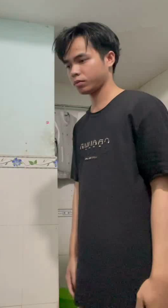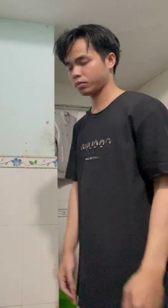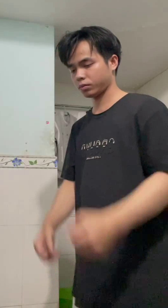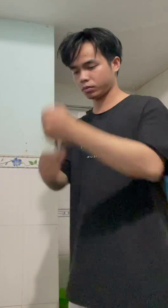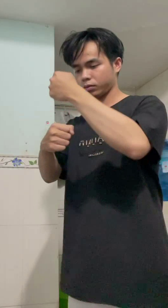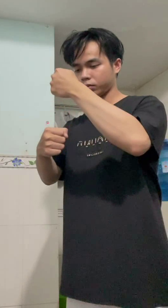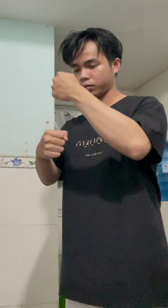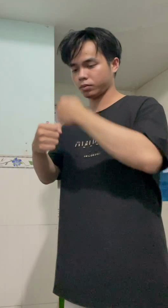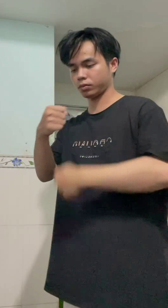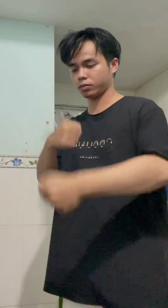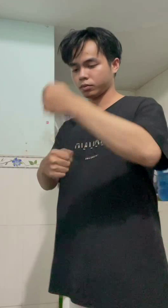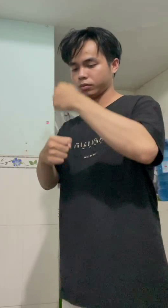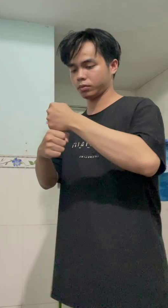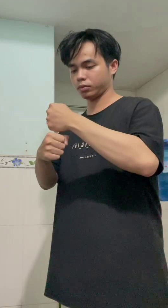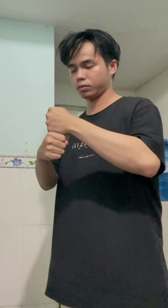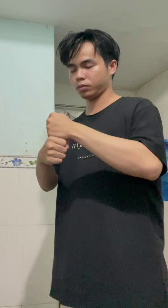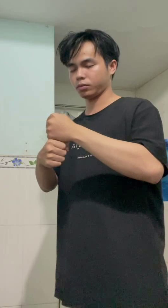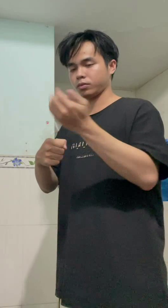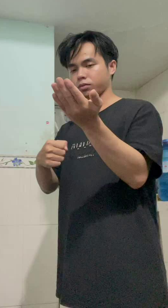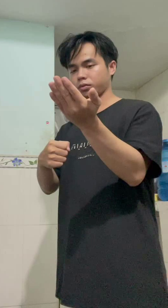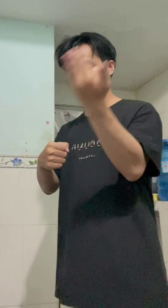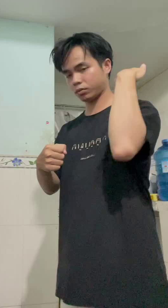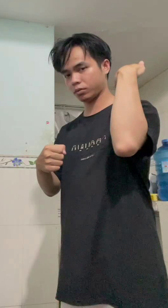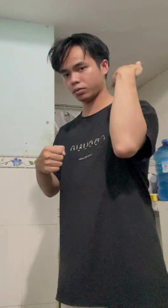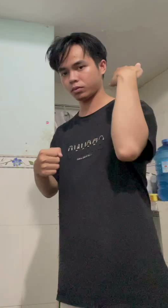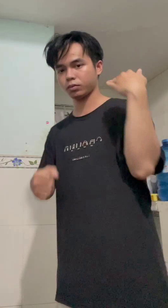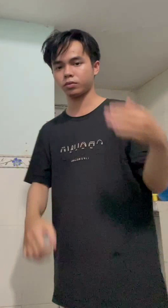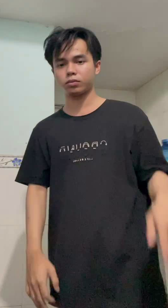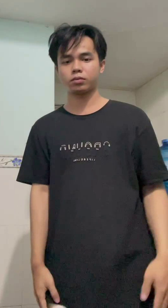nam truoc